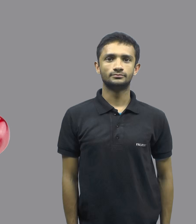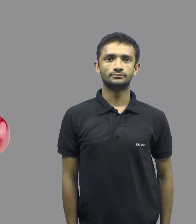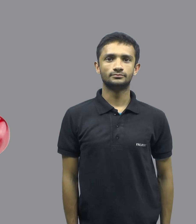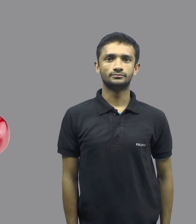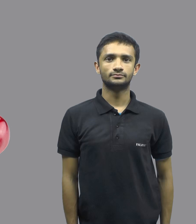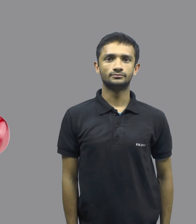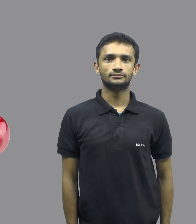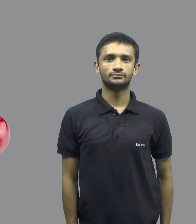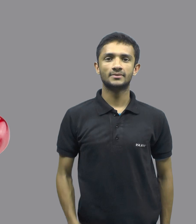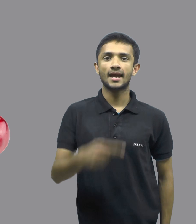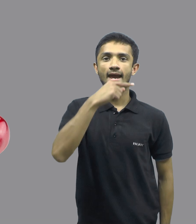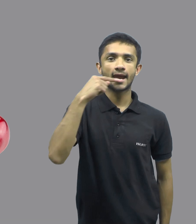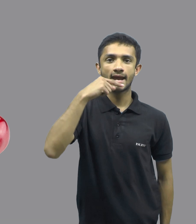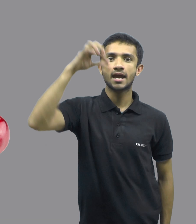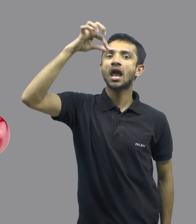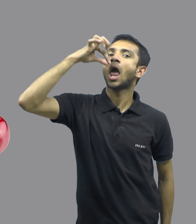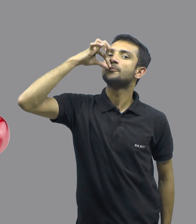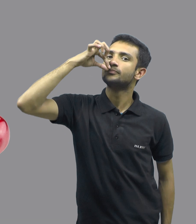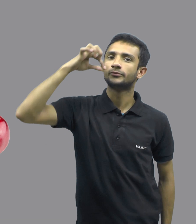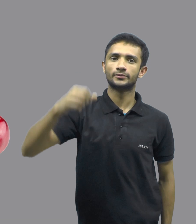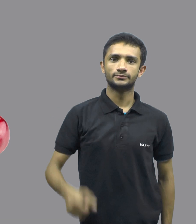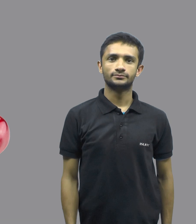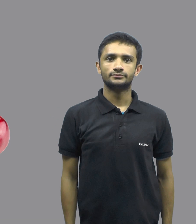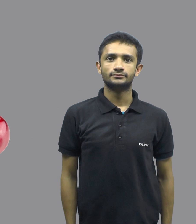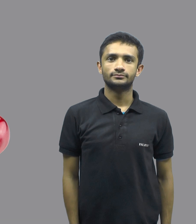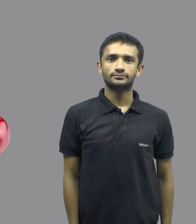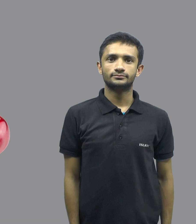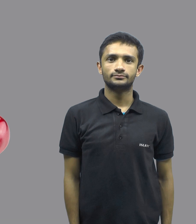Cherry